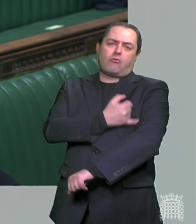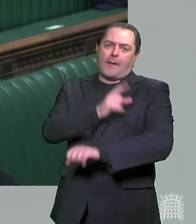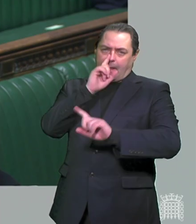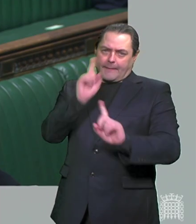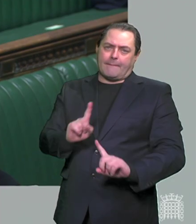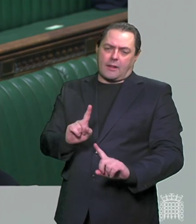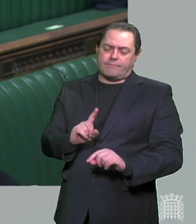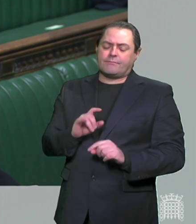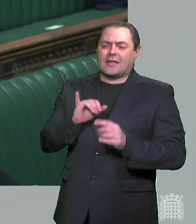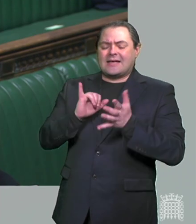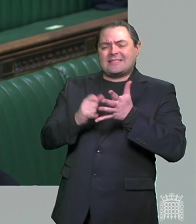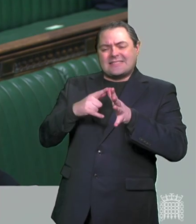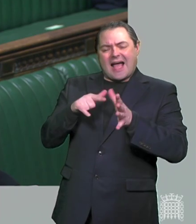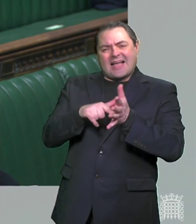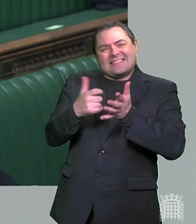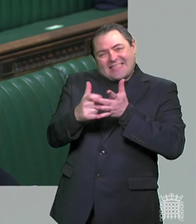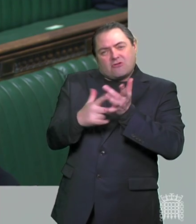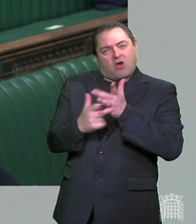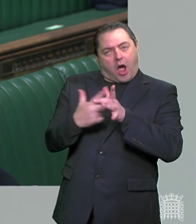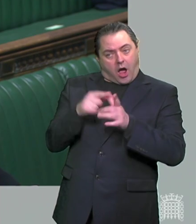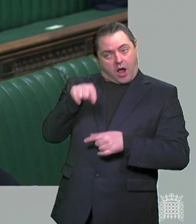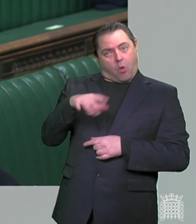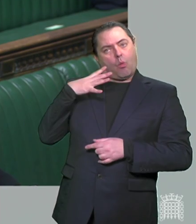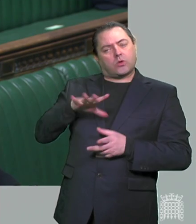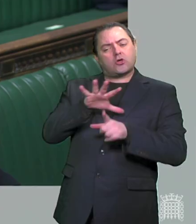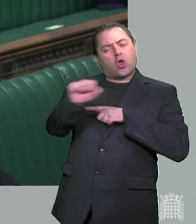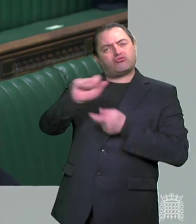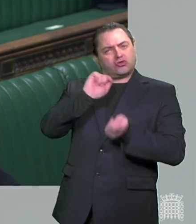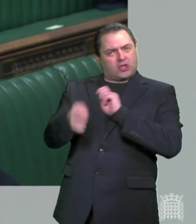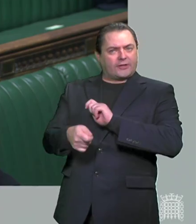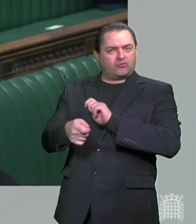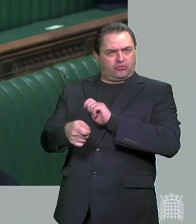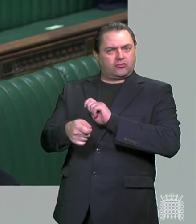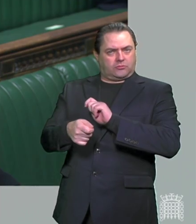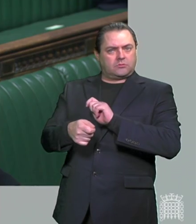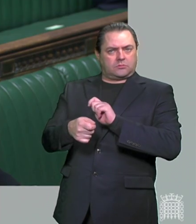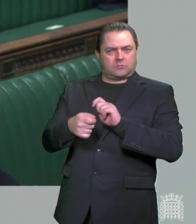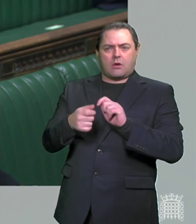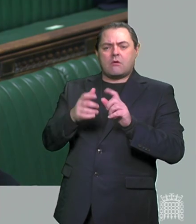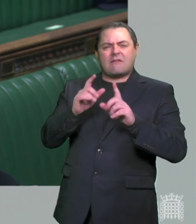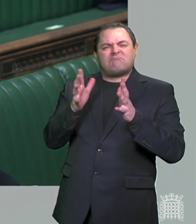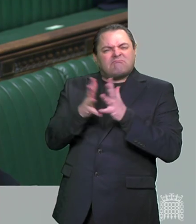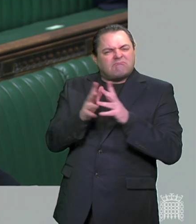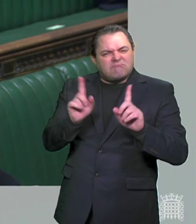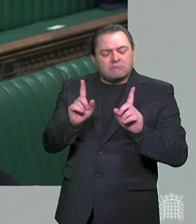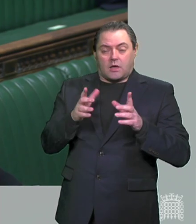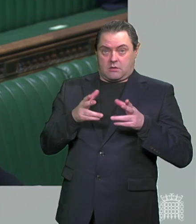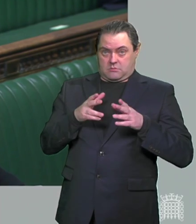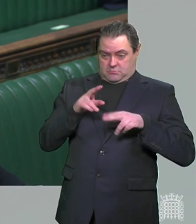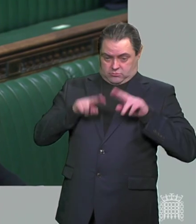Operation Soteria is focused on delivering cultural transformation in the investigation of rape offences.